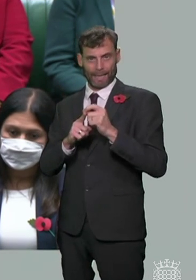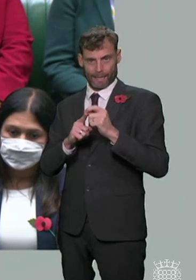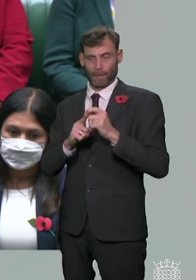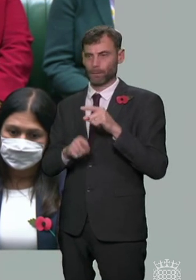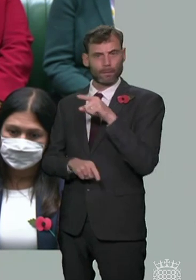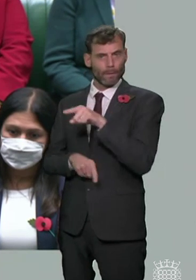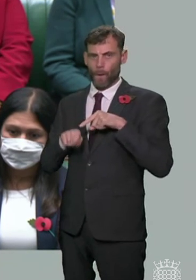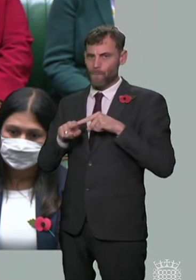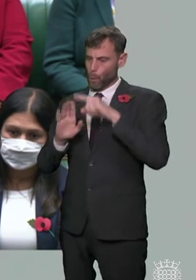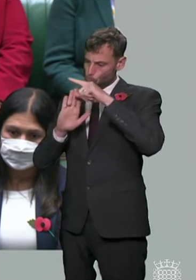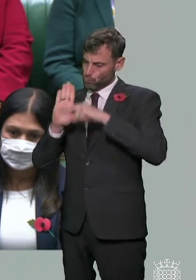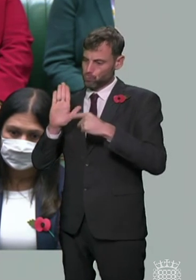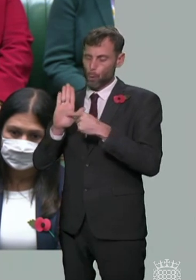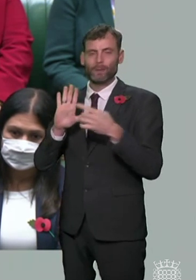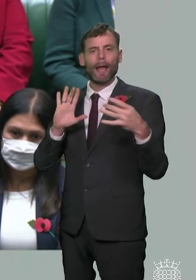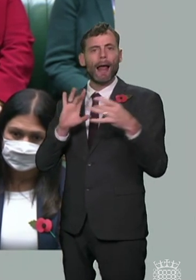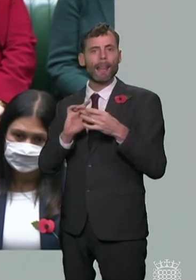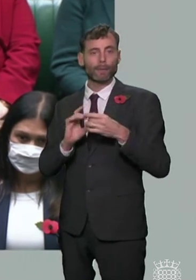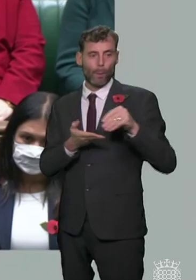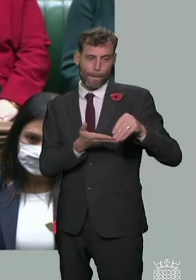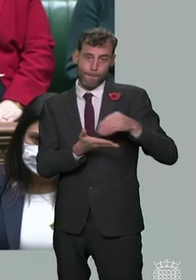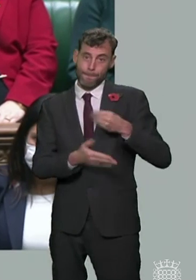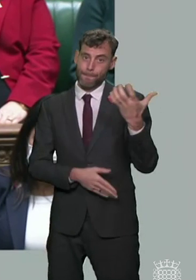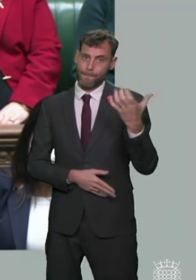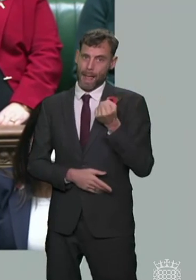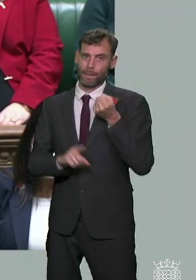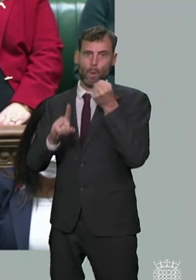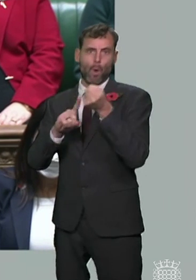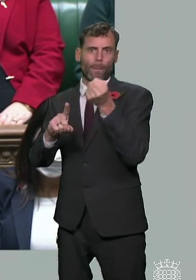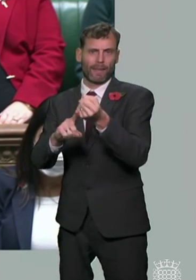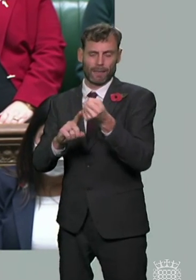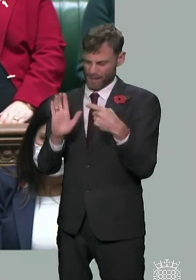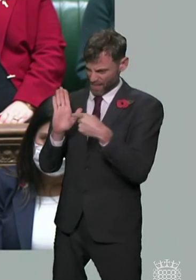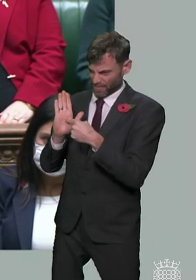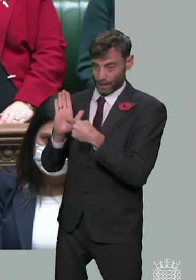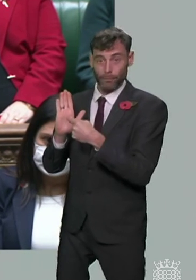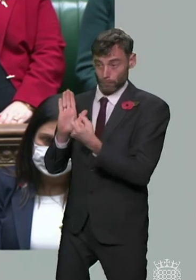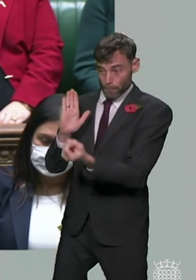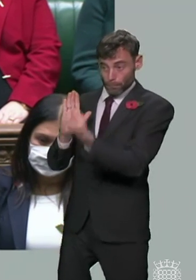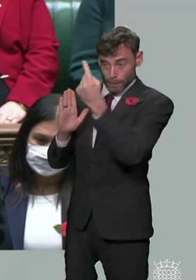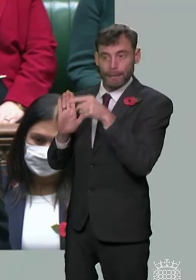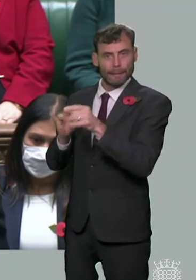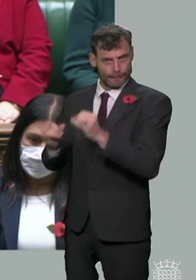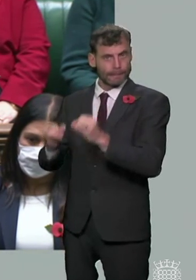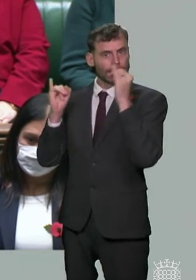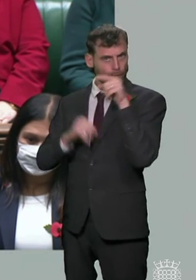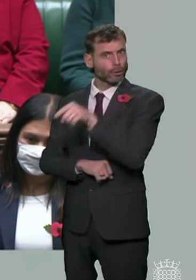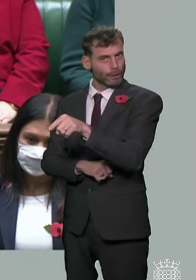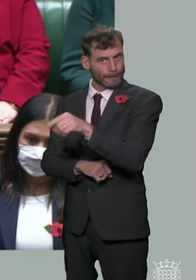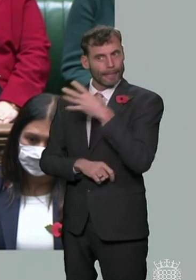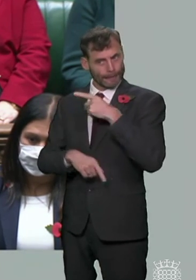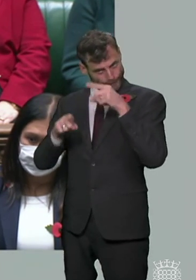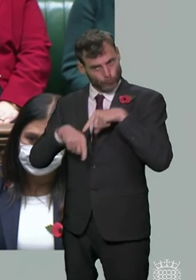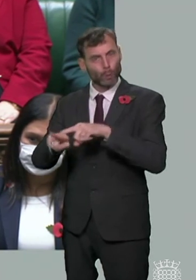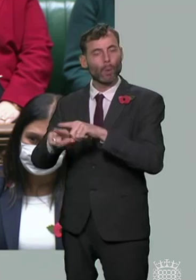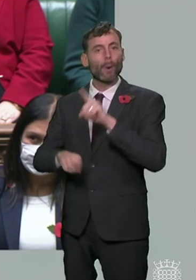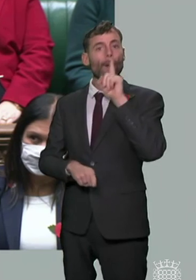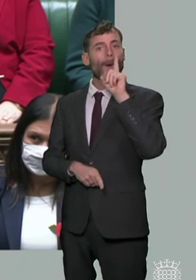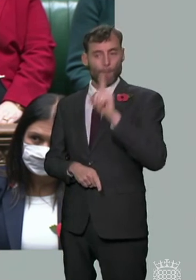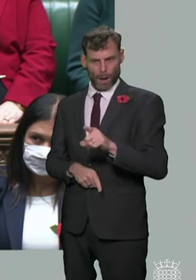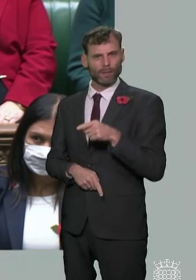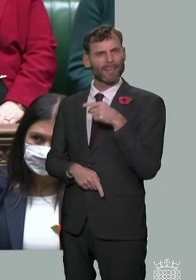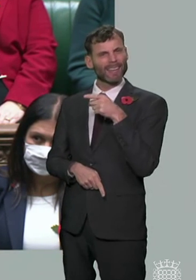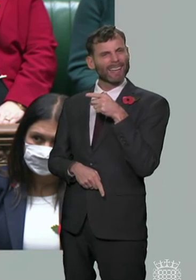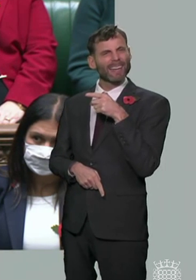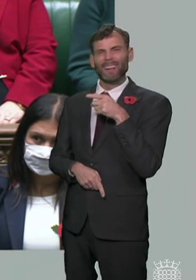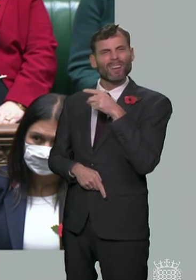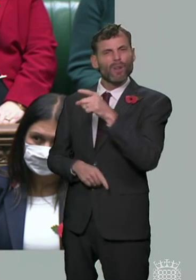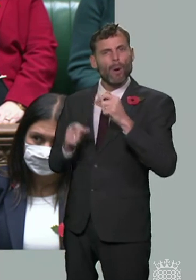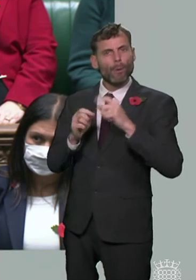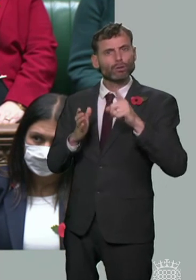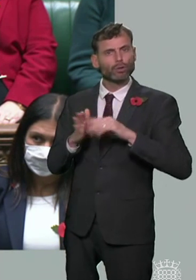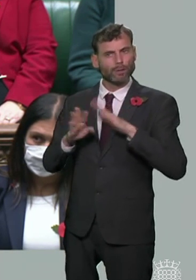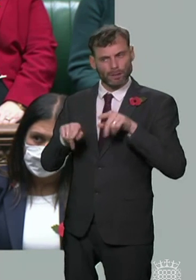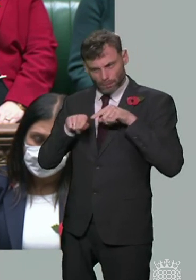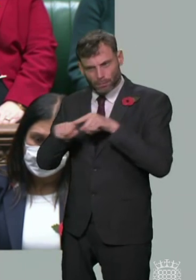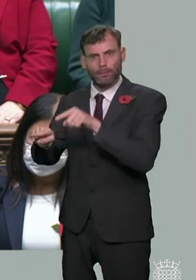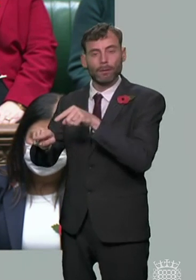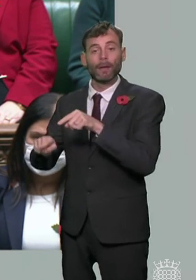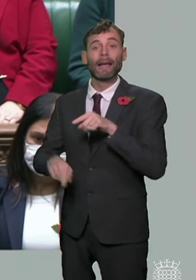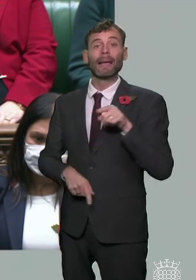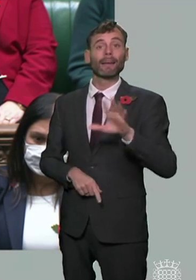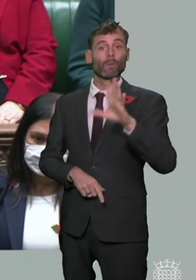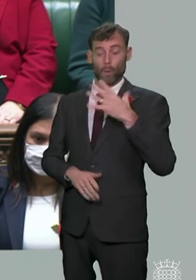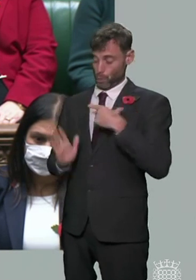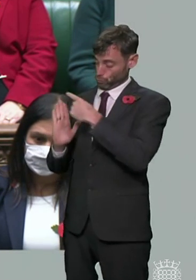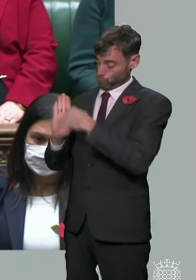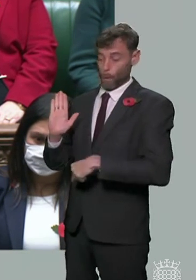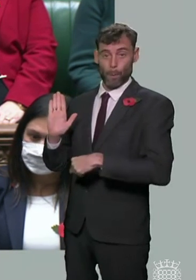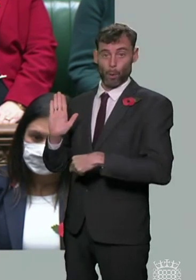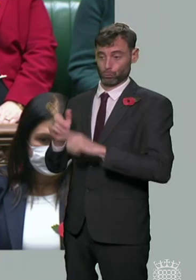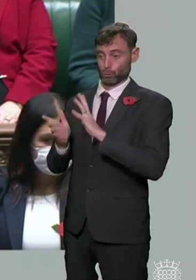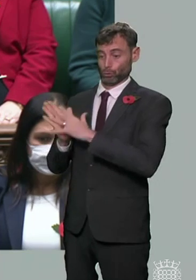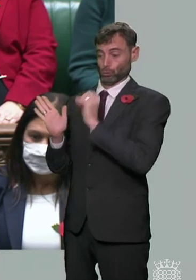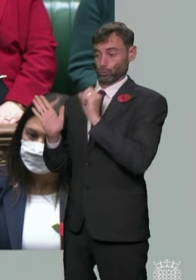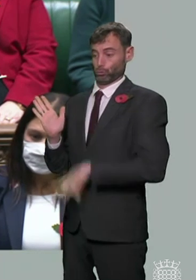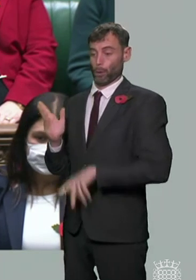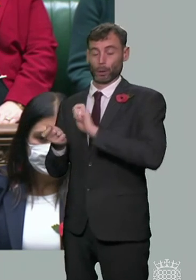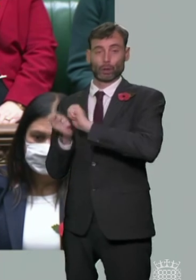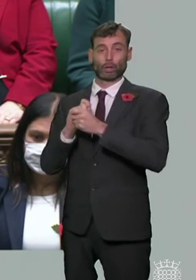Surely the Prime Minister accepts that this is, and should be, a serious offence, yet we have seen reports that he will respond by scrapping the independent process and overturning its verdict.